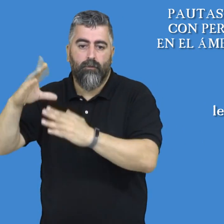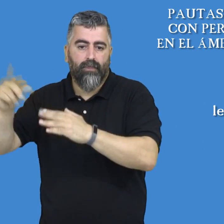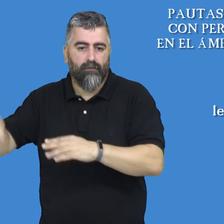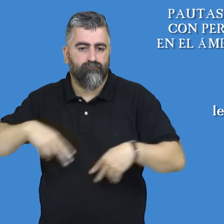persona